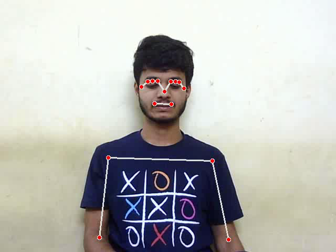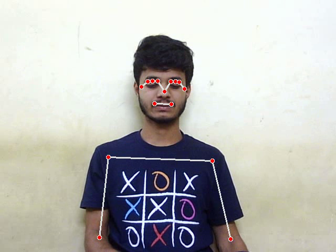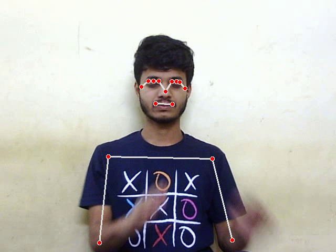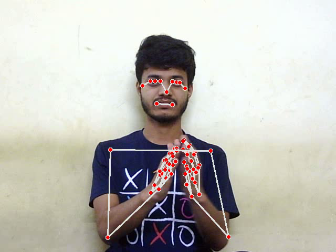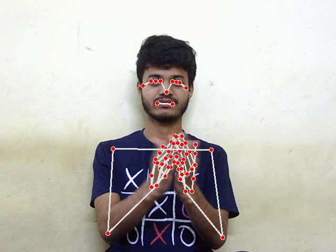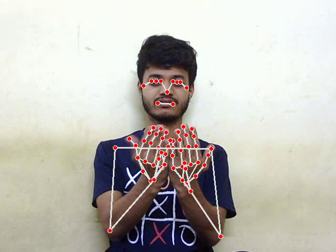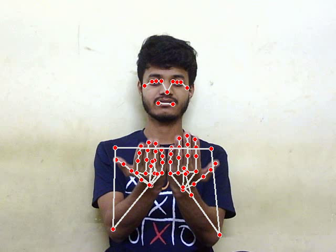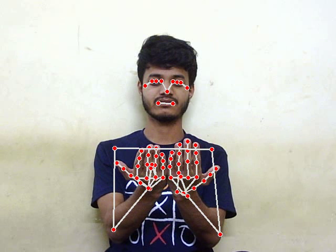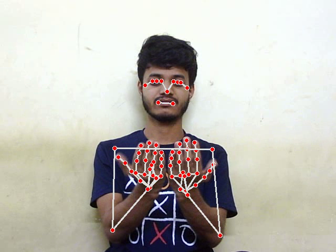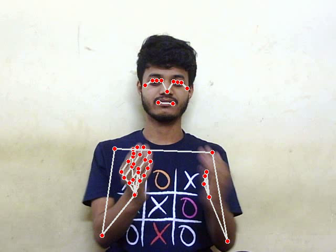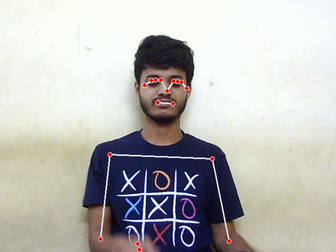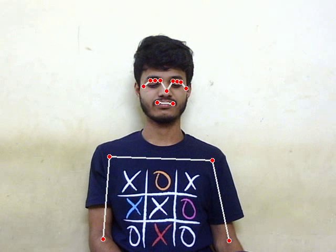book